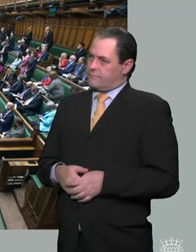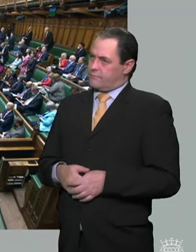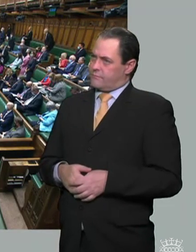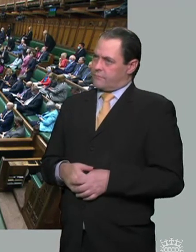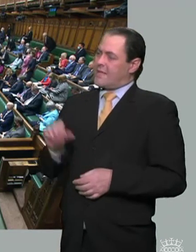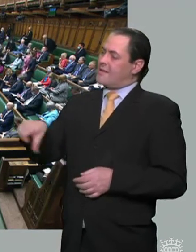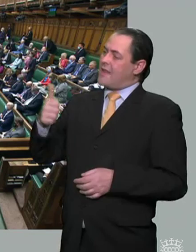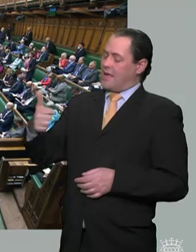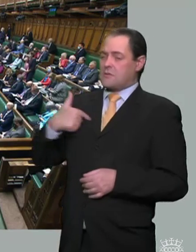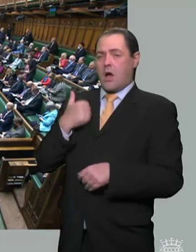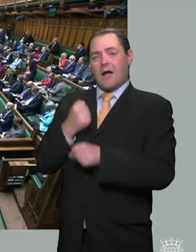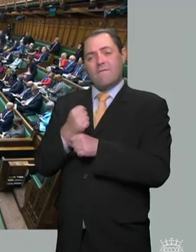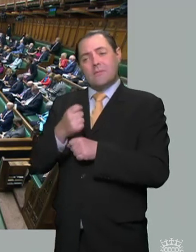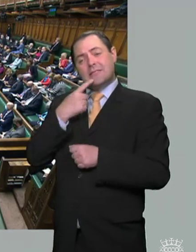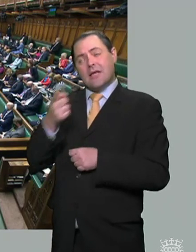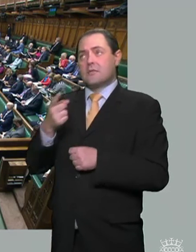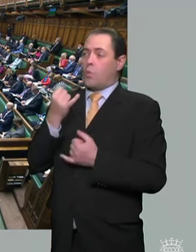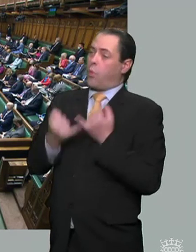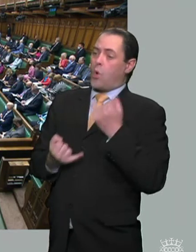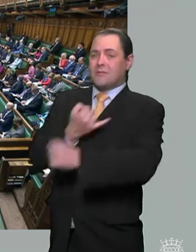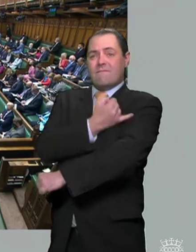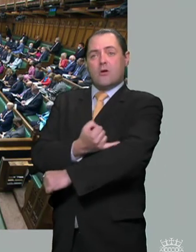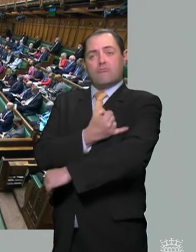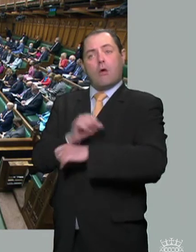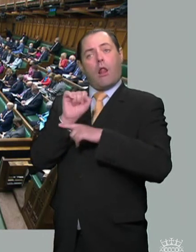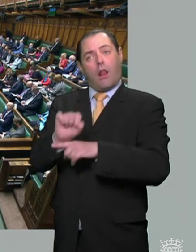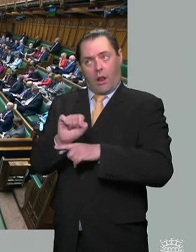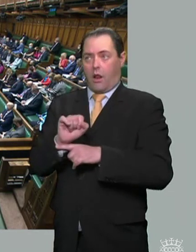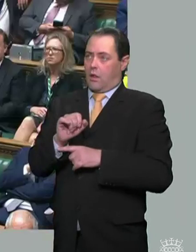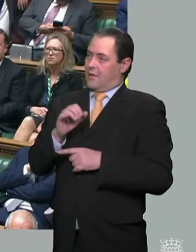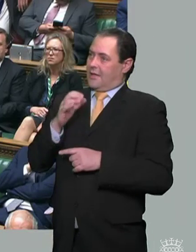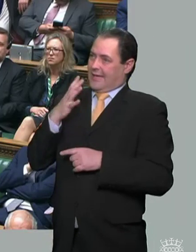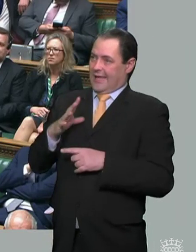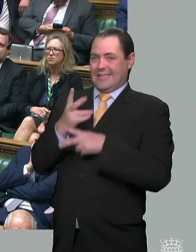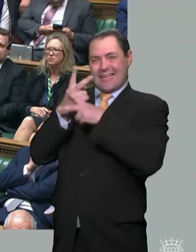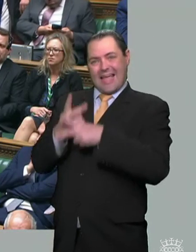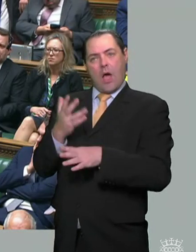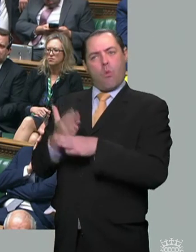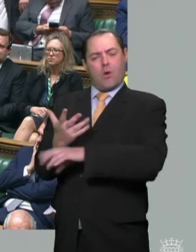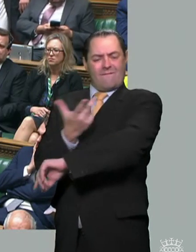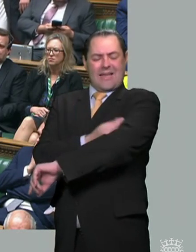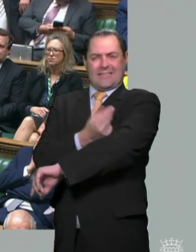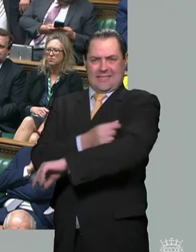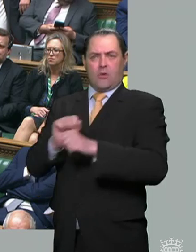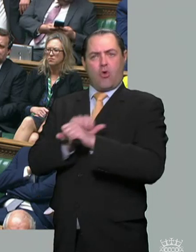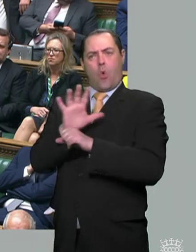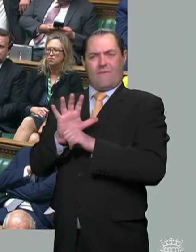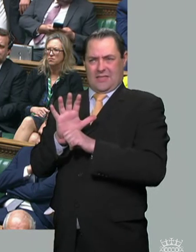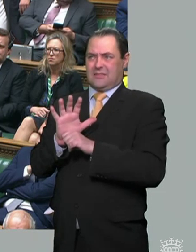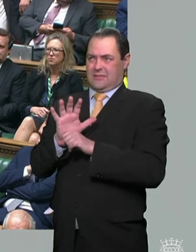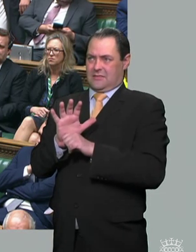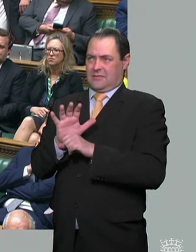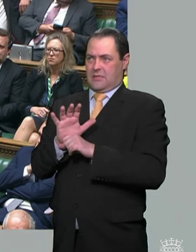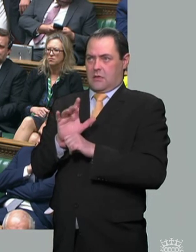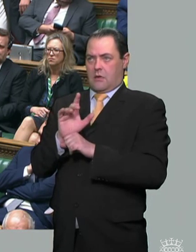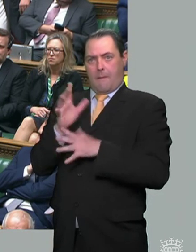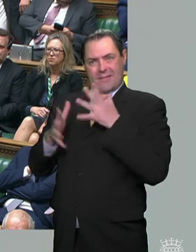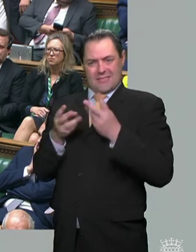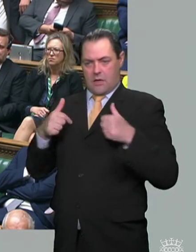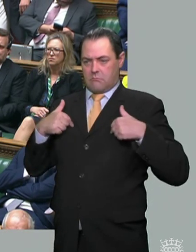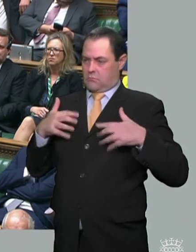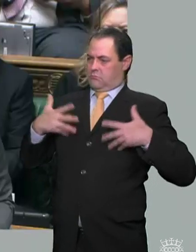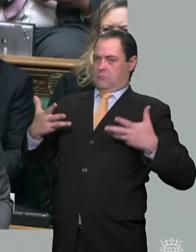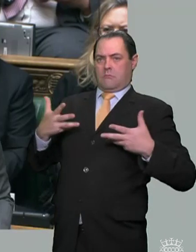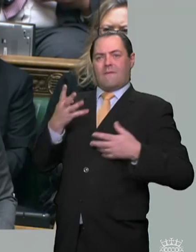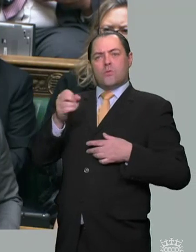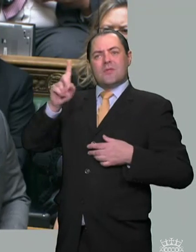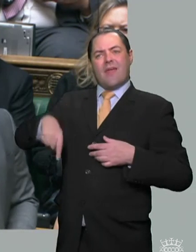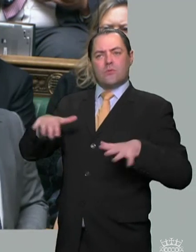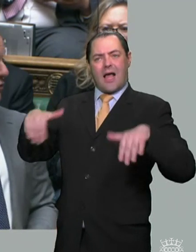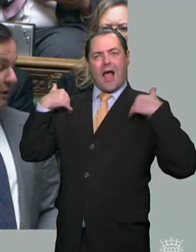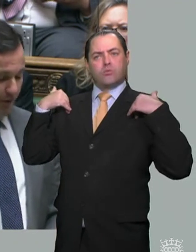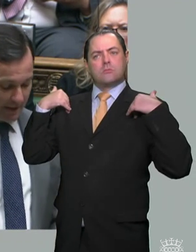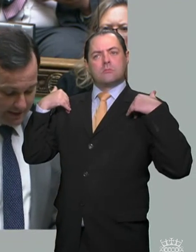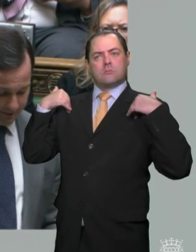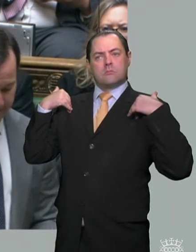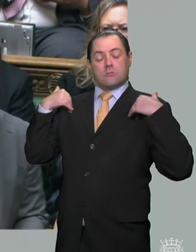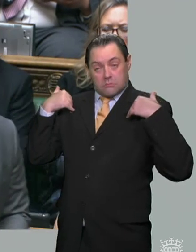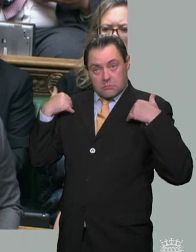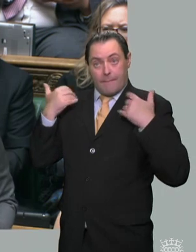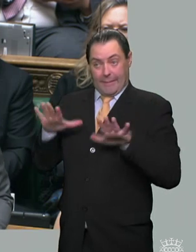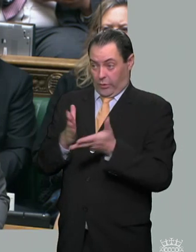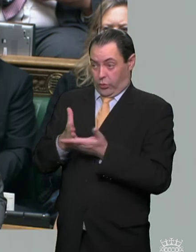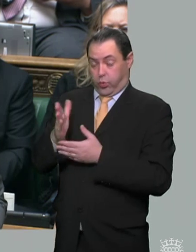The Government say that, to protect the most vulnerable, they are compelling care workers to be vaccinated against covid-19 even though that is expected to force out 40,000 carers who have been on the frontline throughout the pandemic.